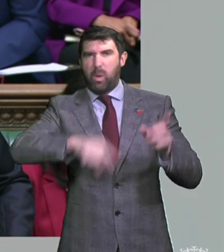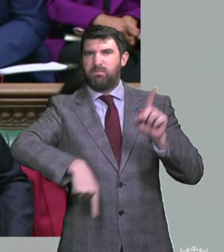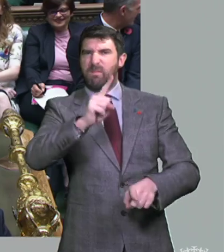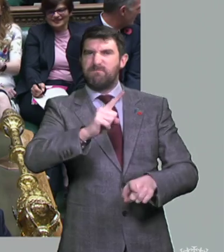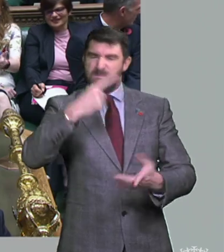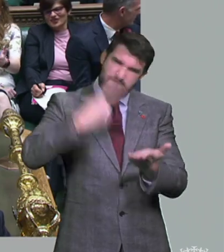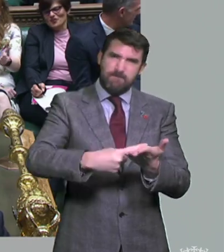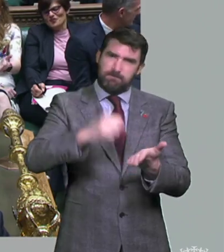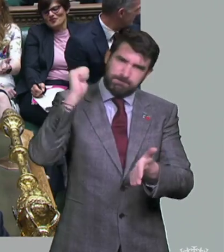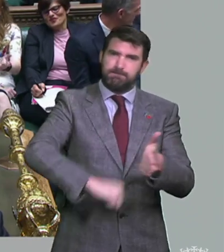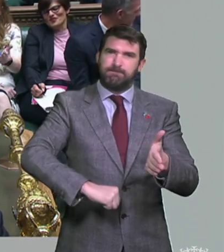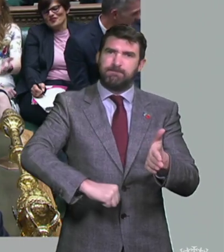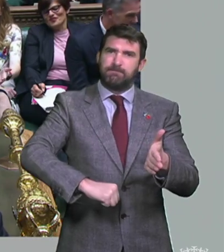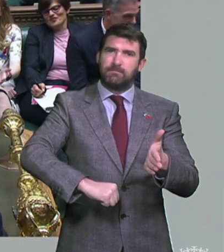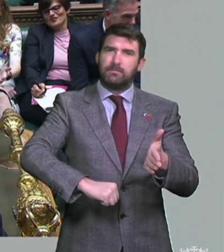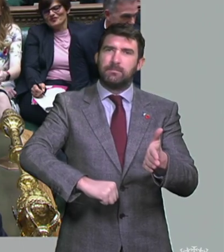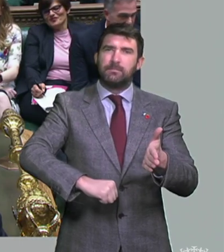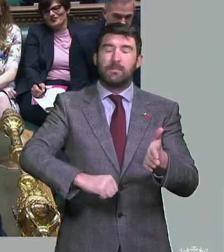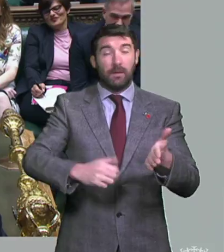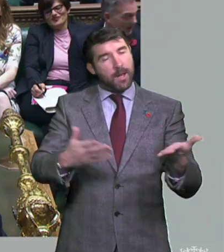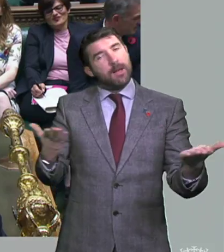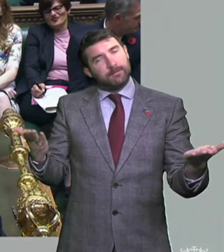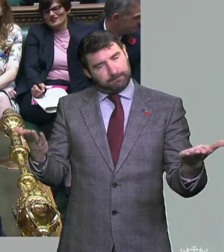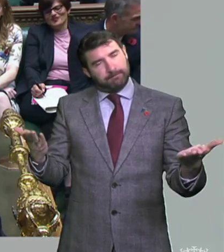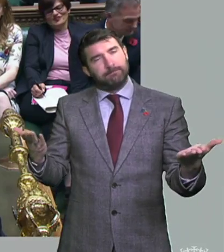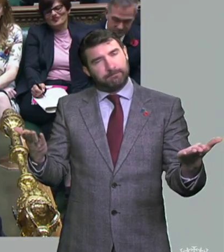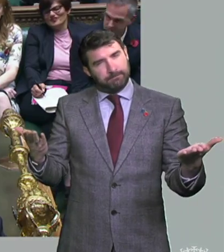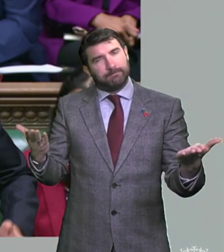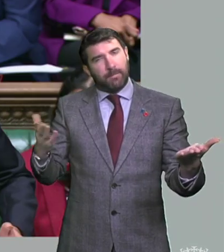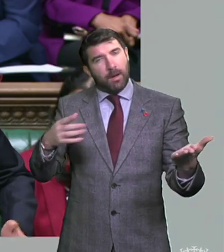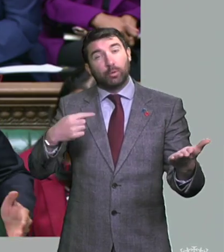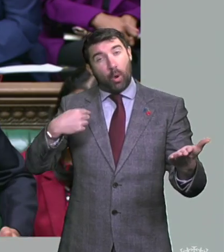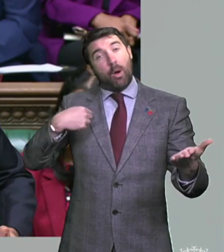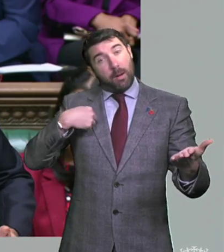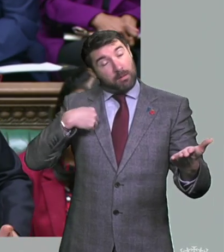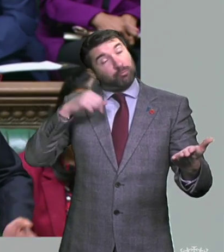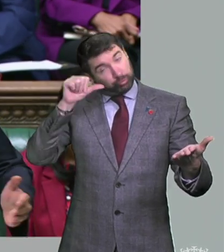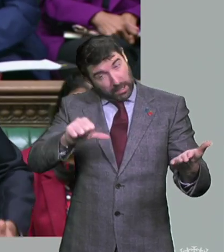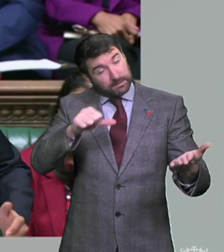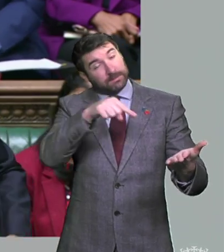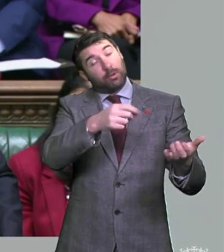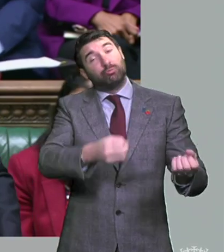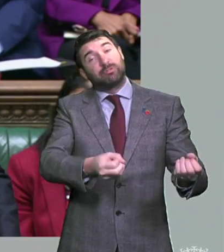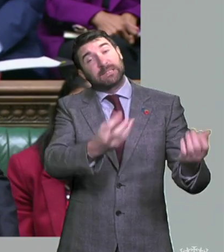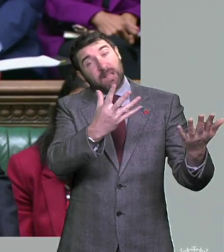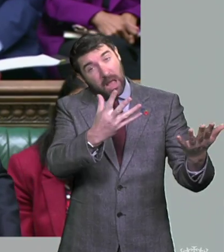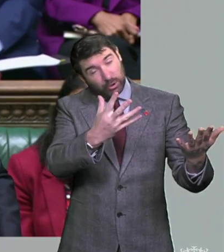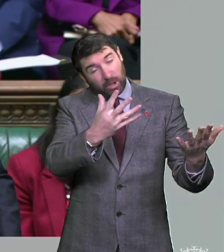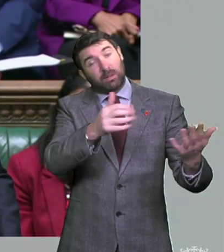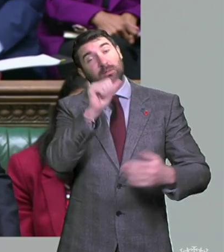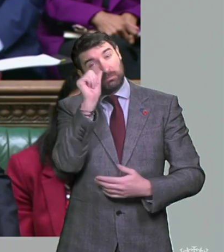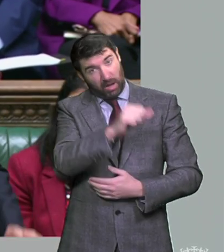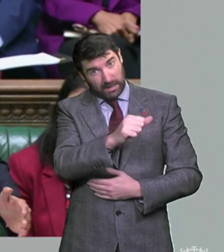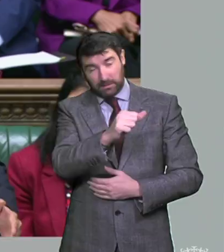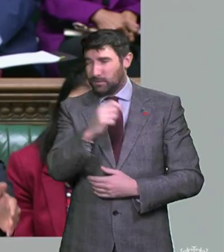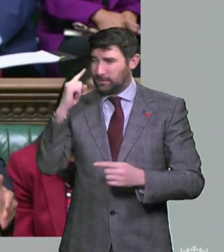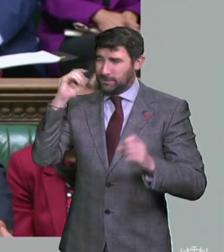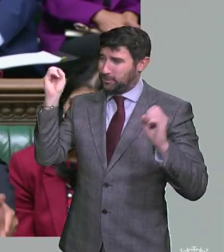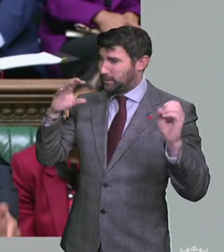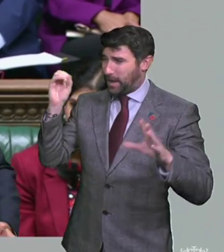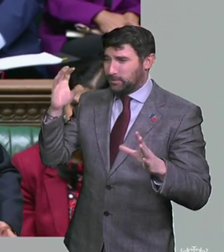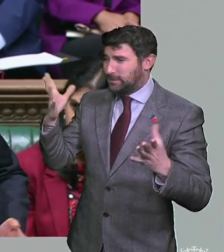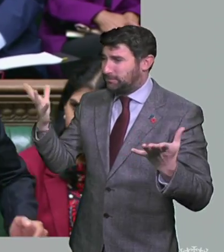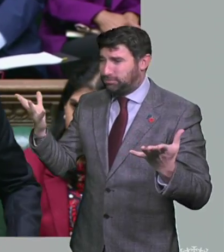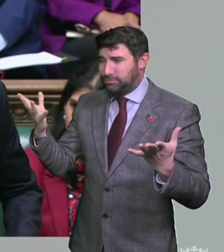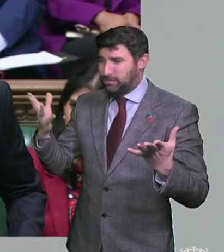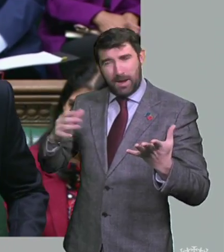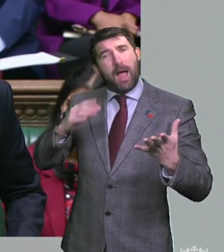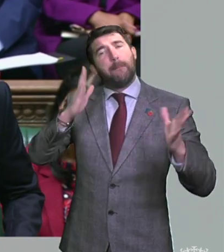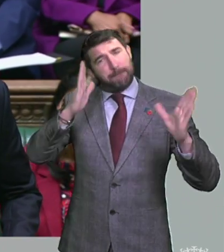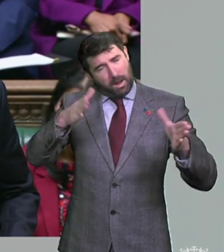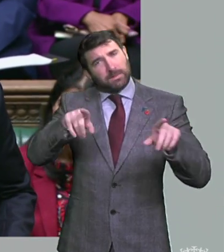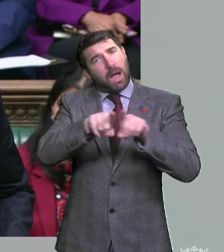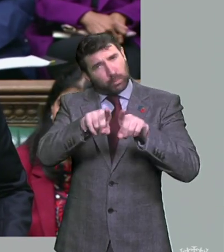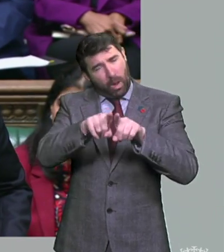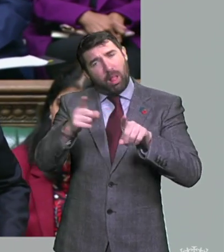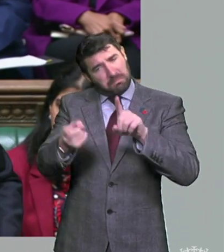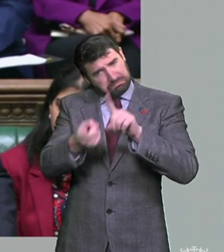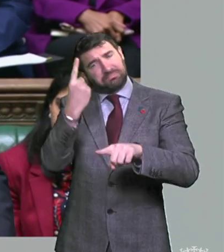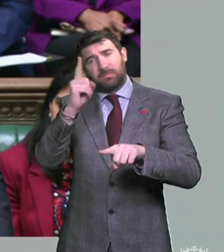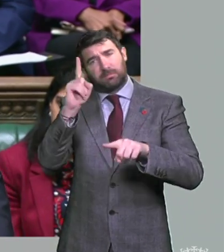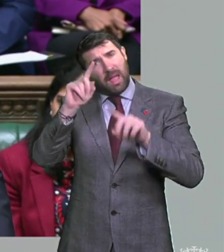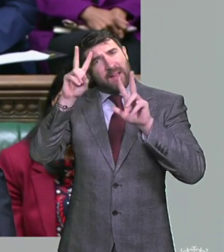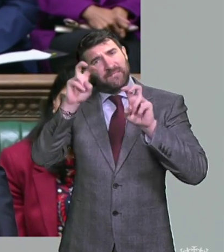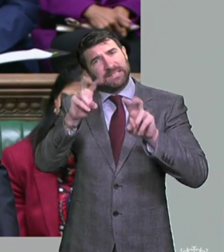That is why it is absolutely right that he resigned, and it is why it is absolutely right that there is an investigation to look into these matters properly.